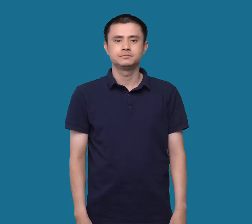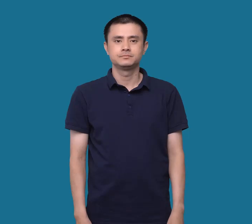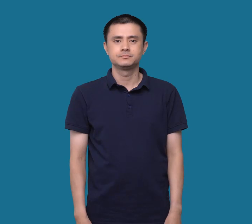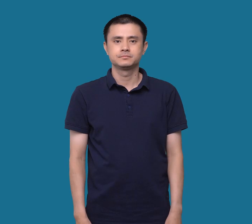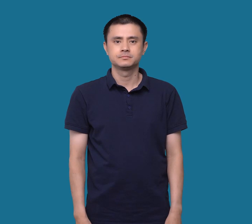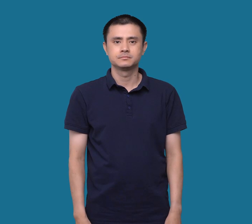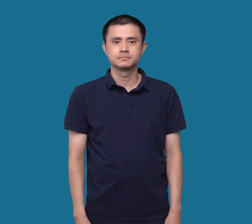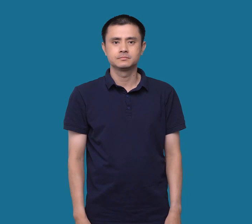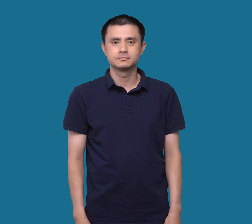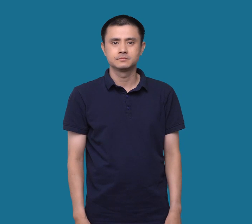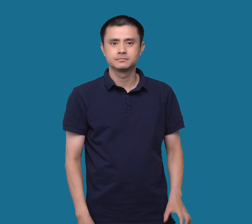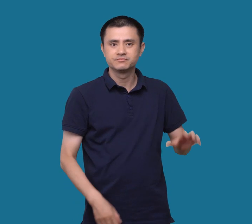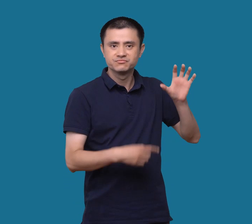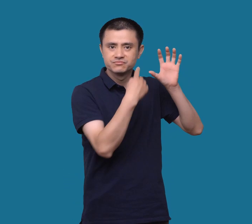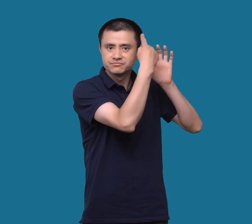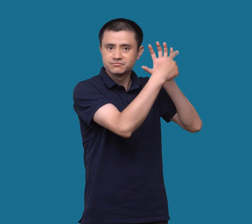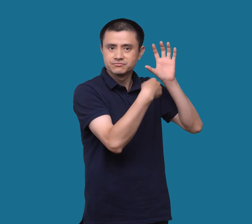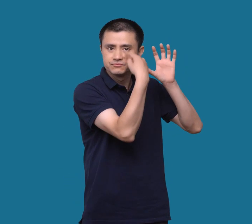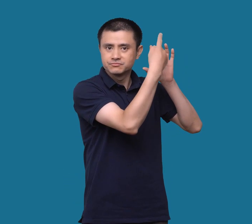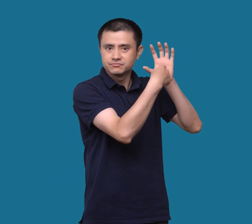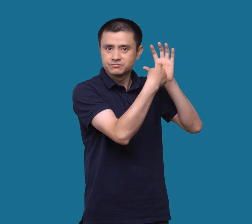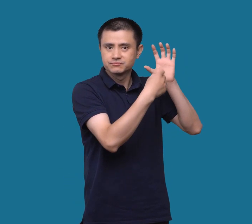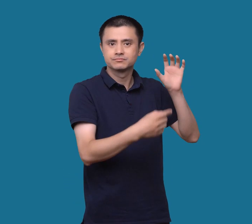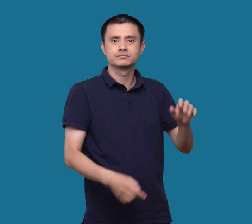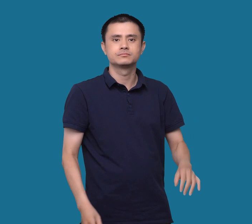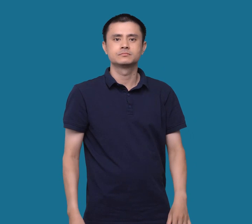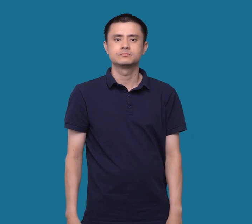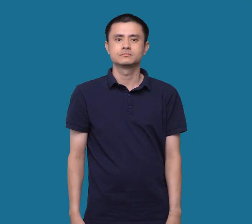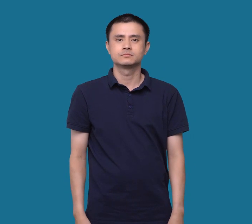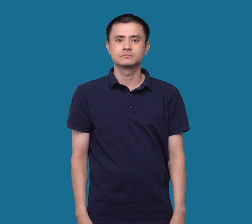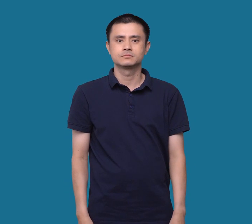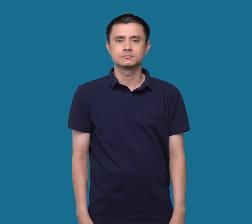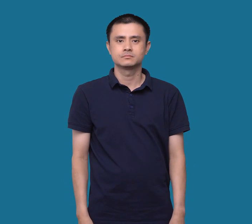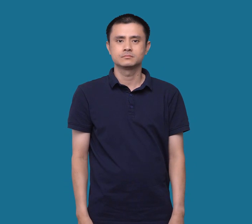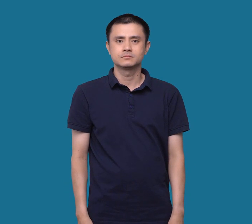tròn trịa (mặt)